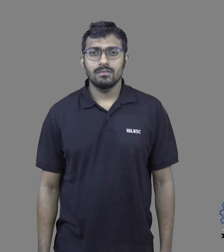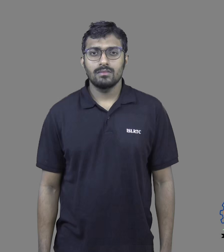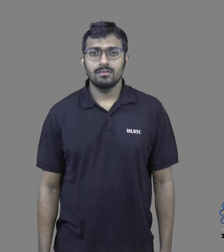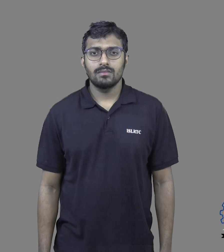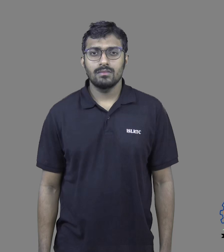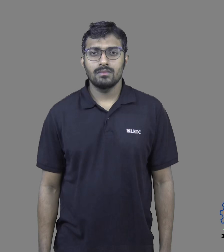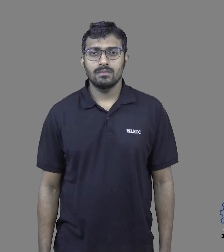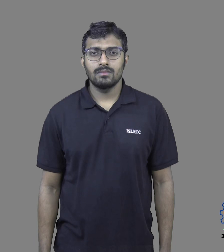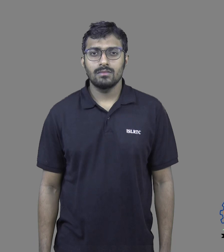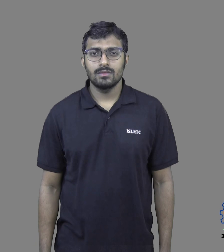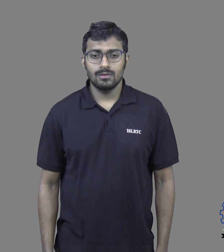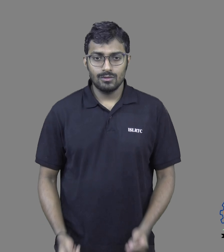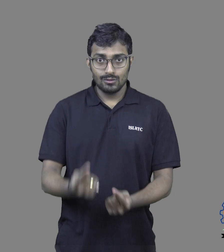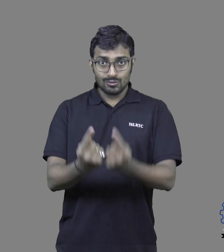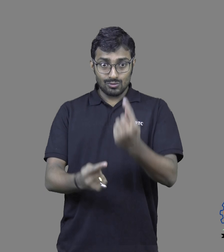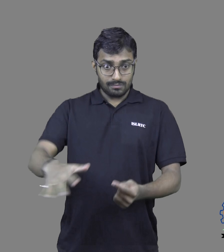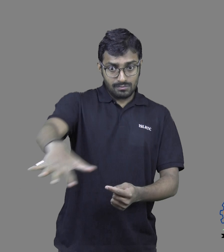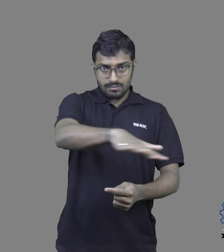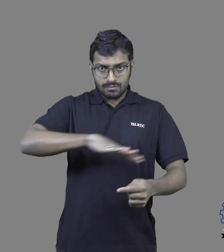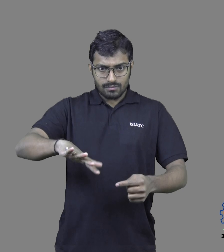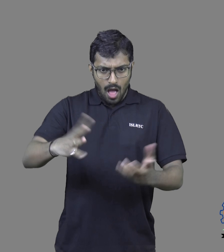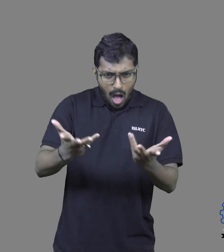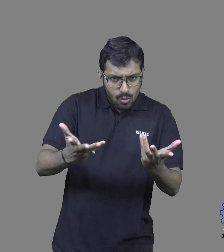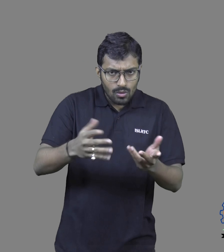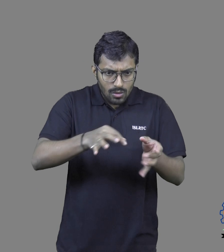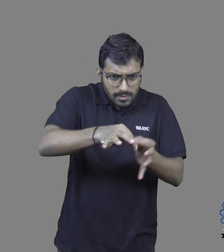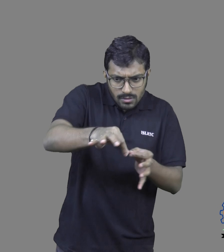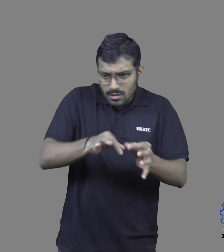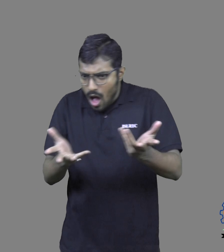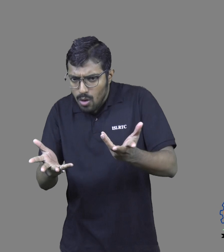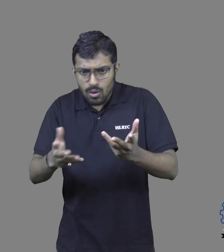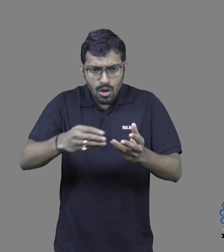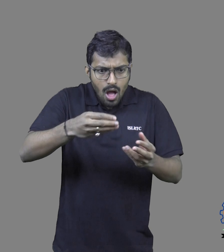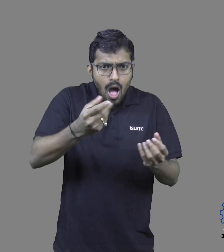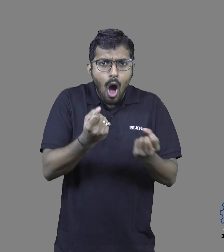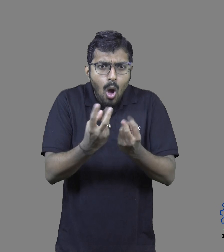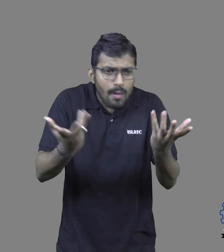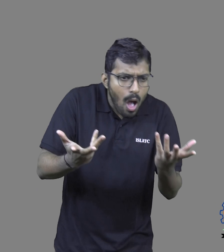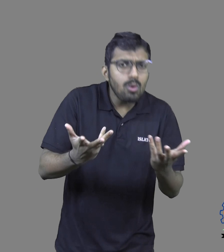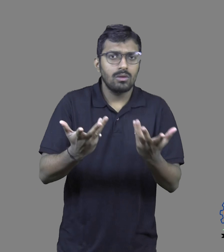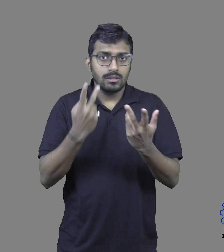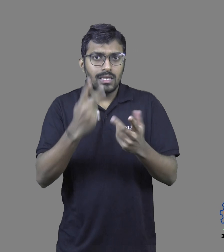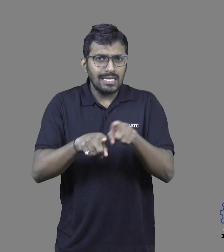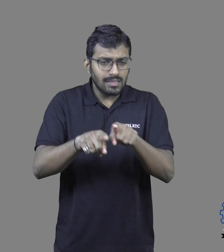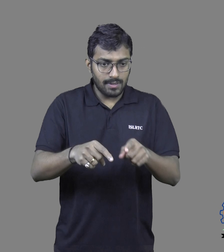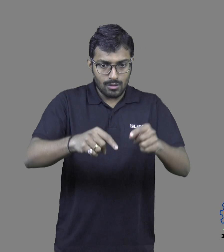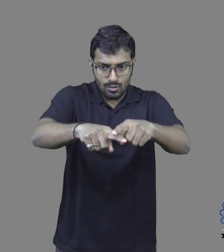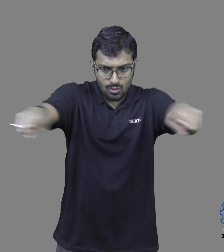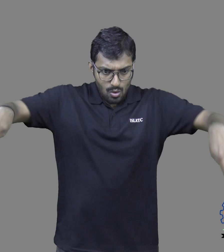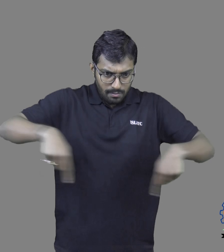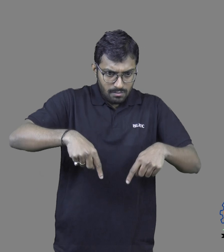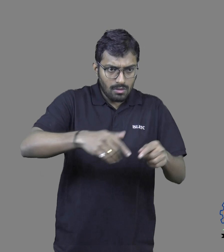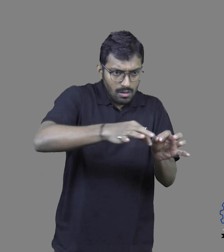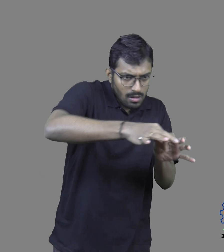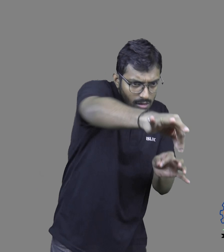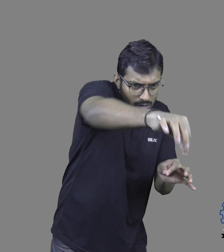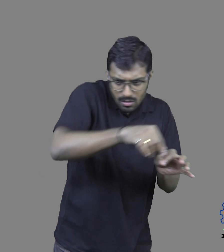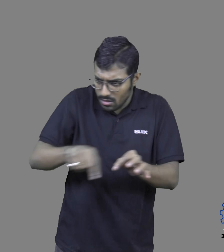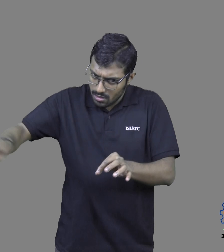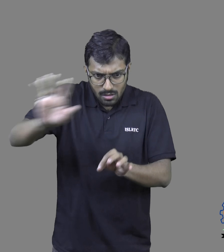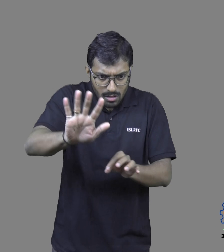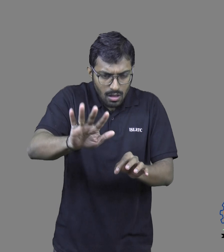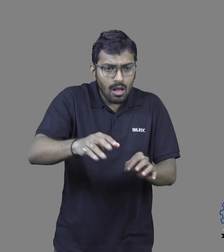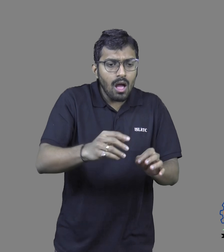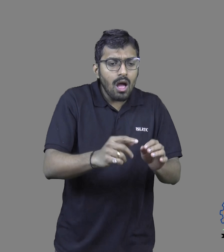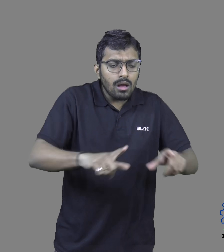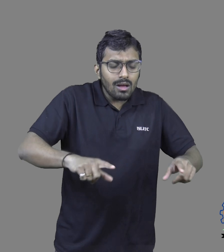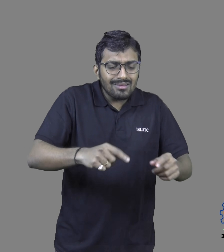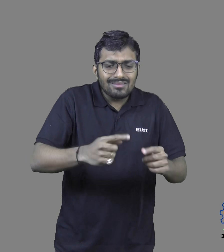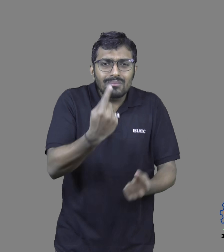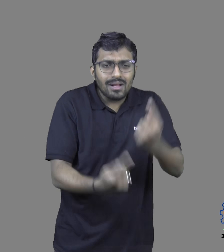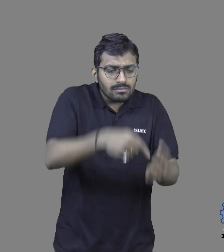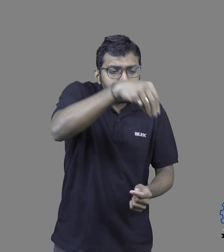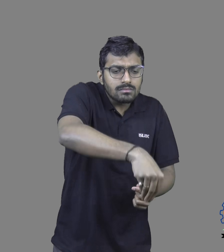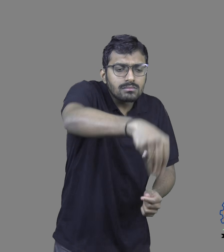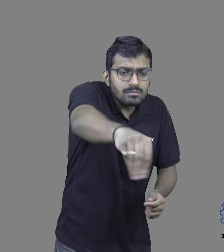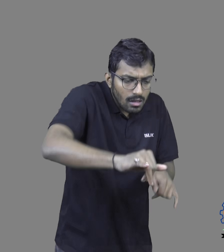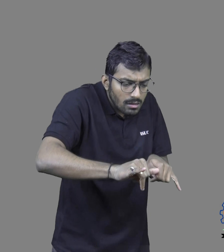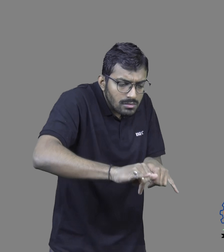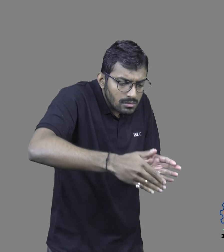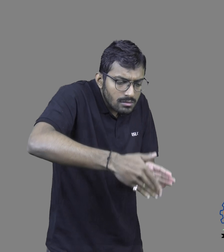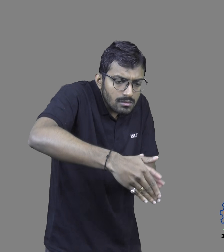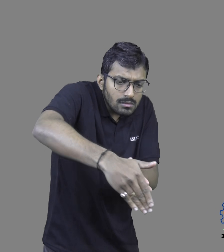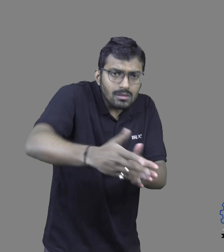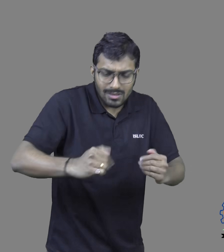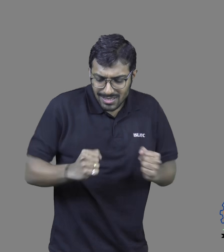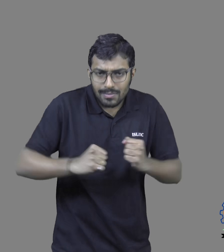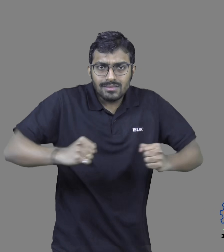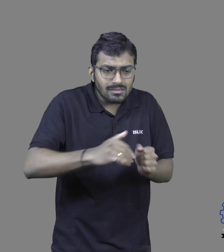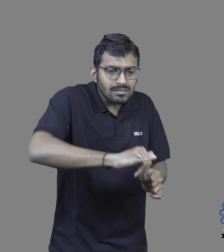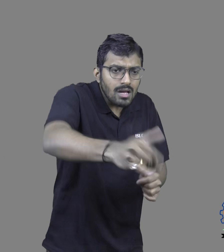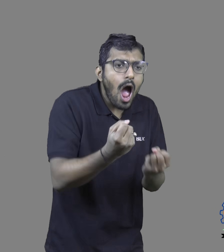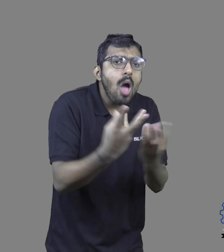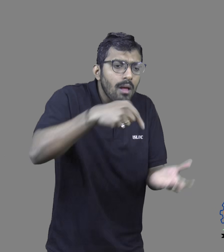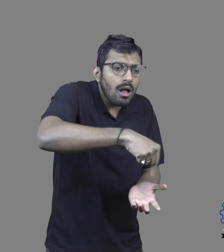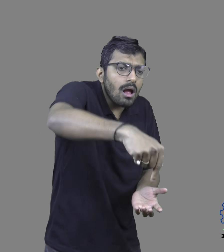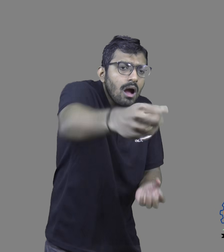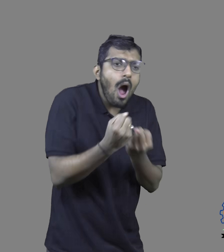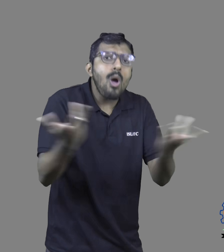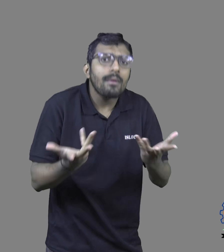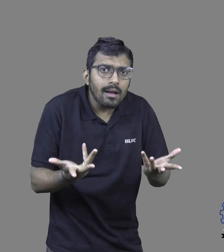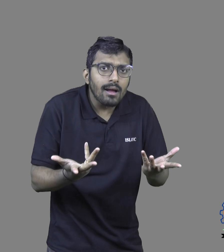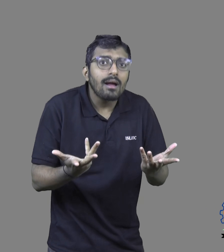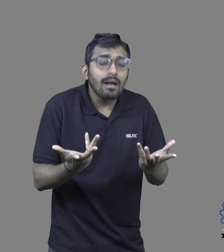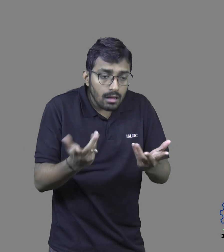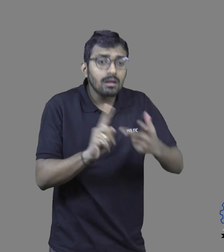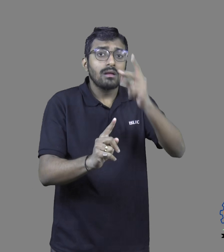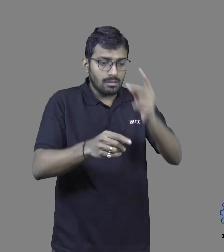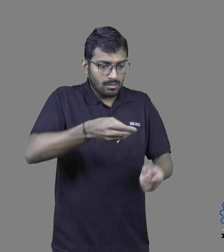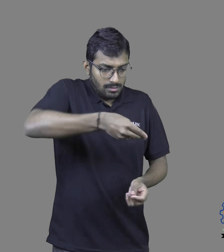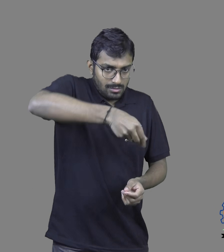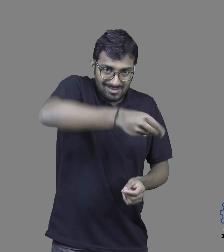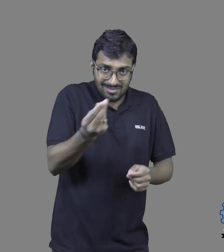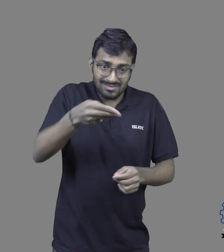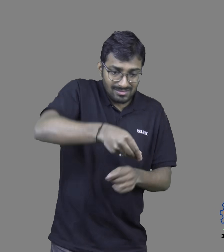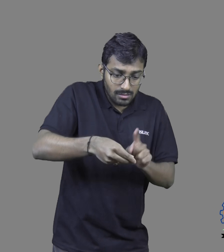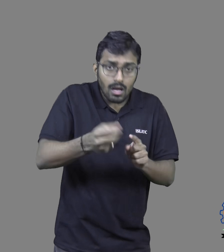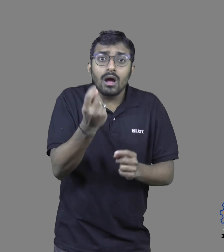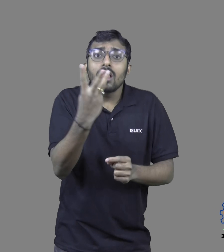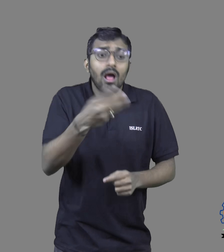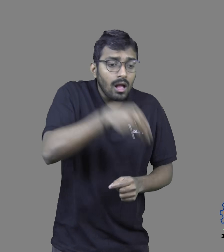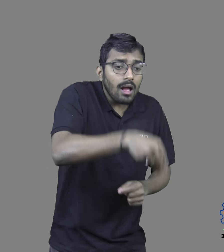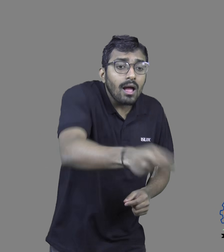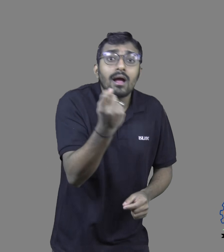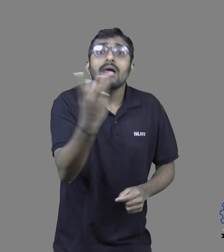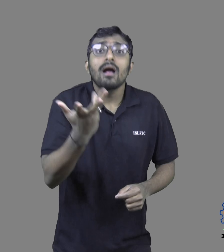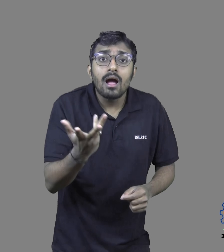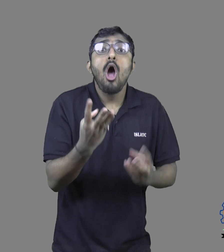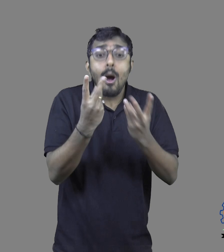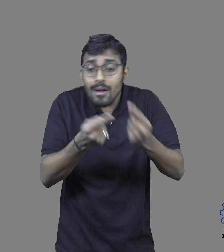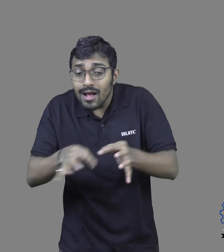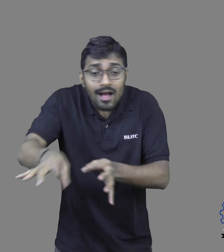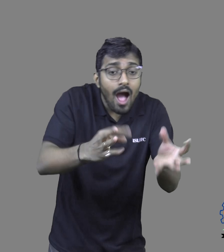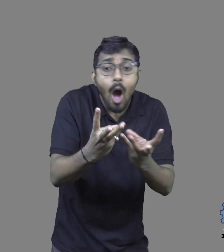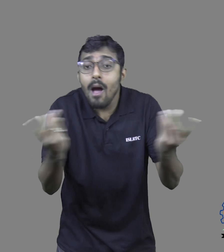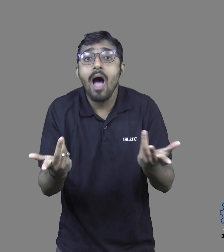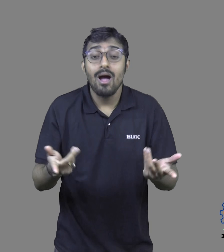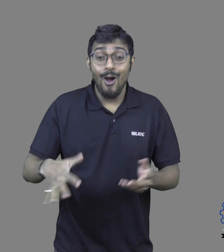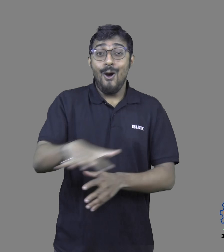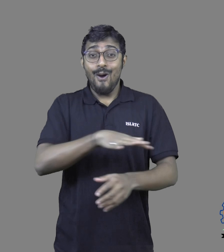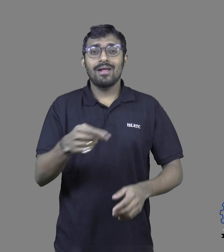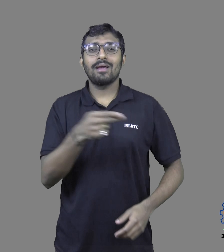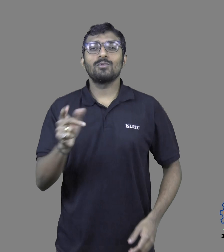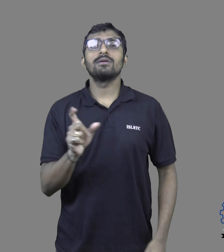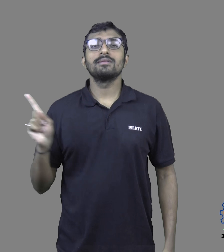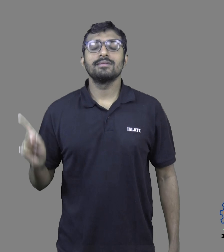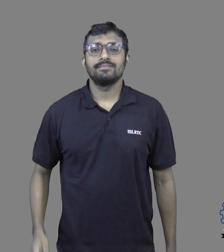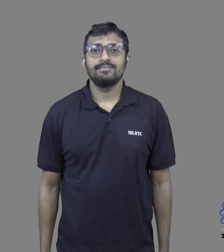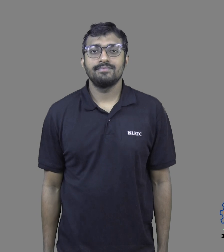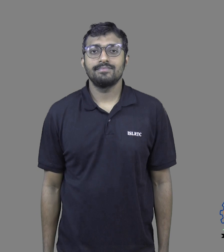Crop Geography